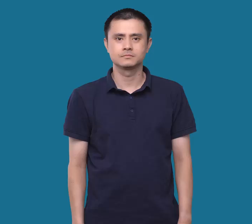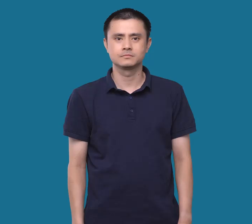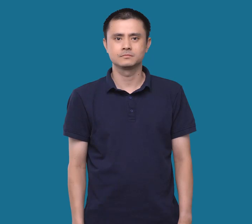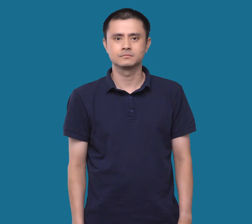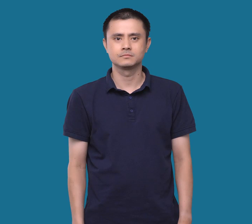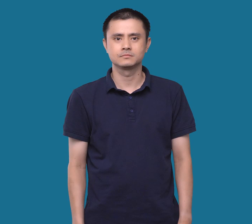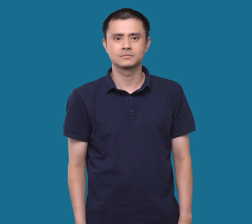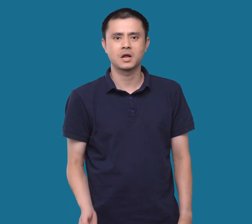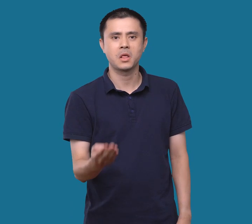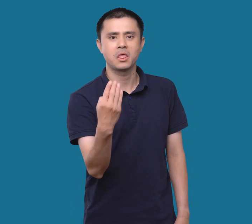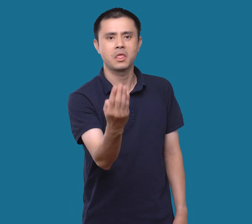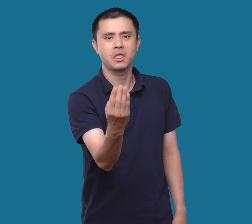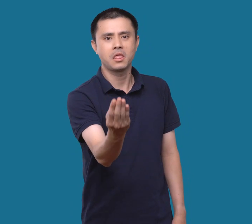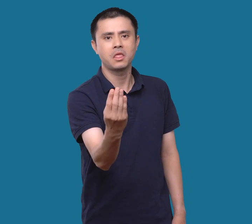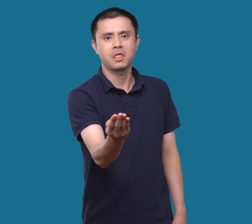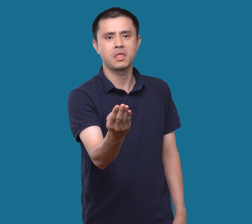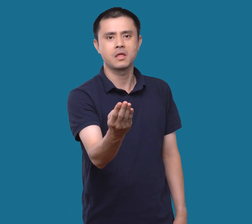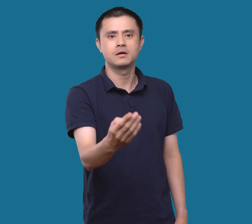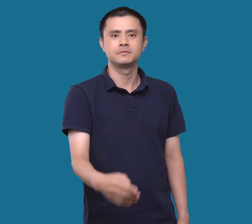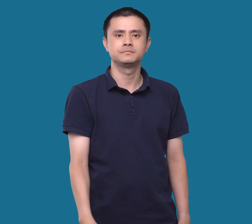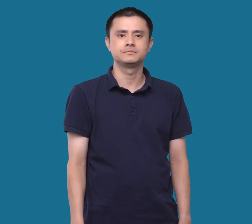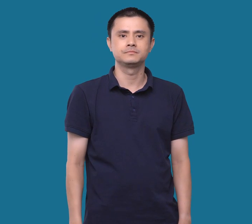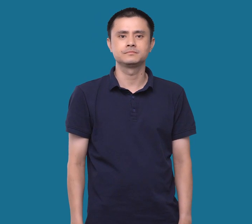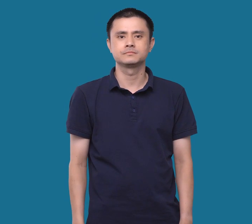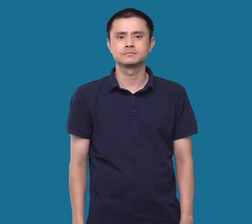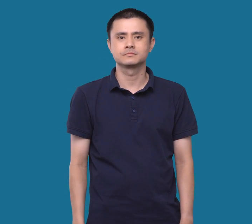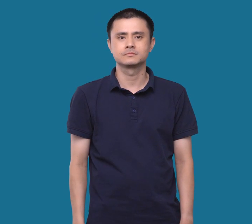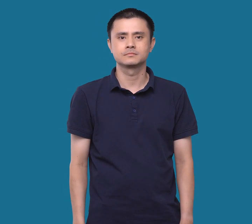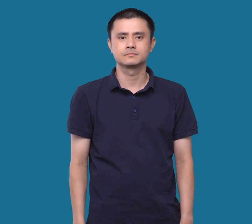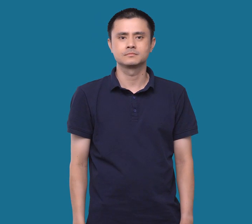để (đặt)